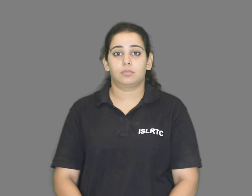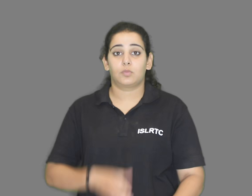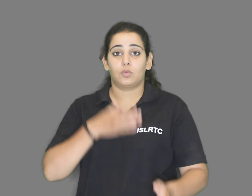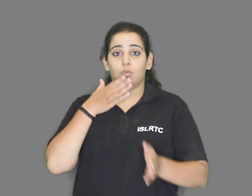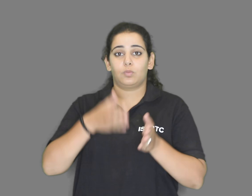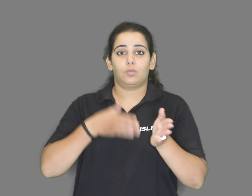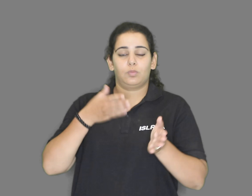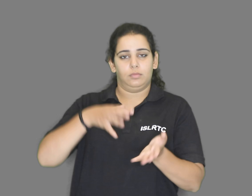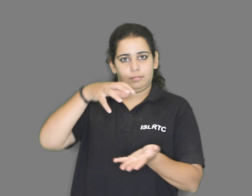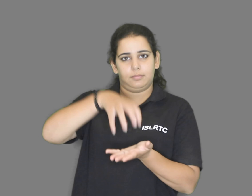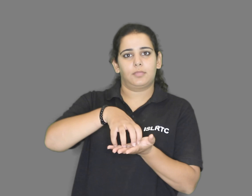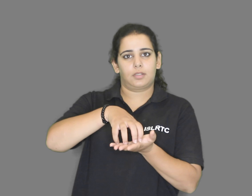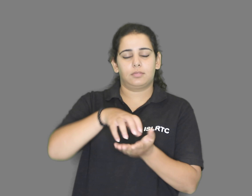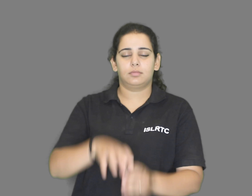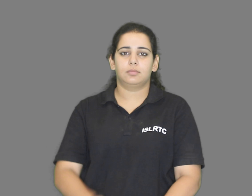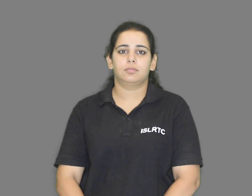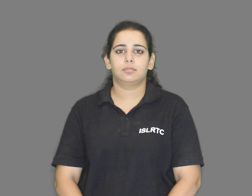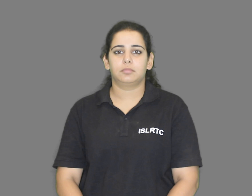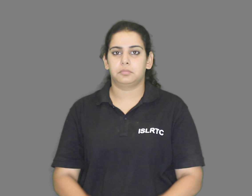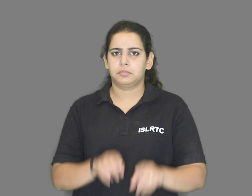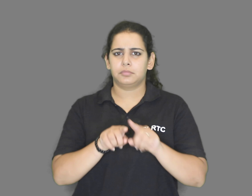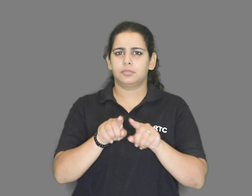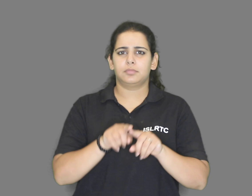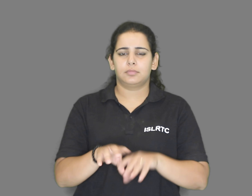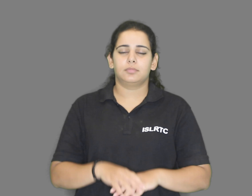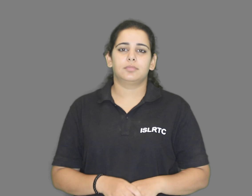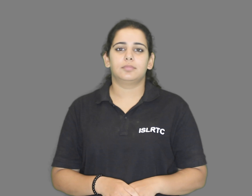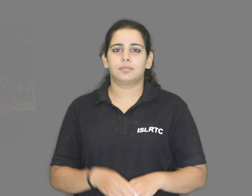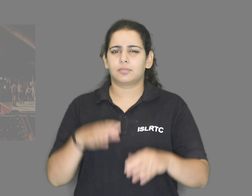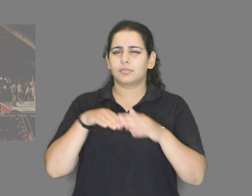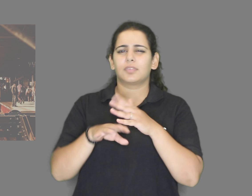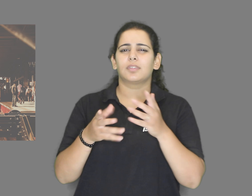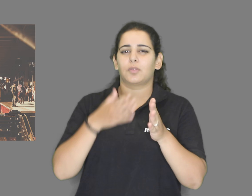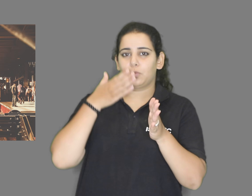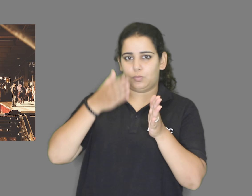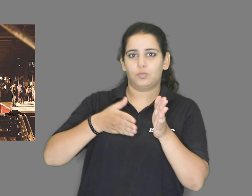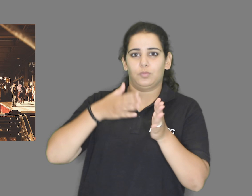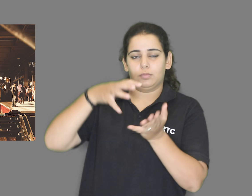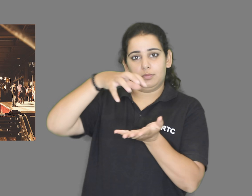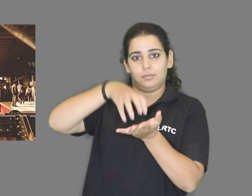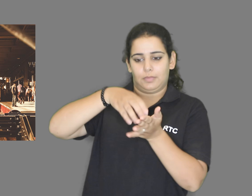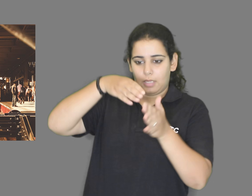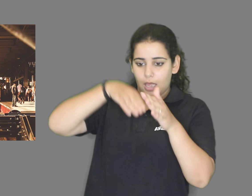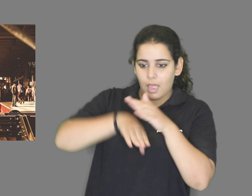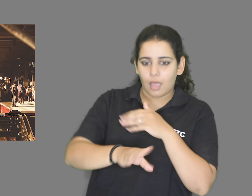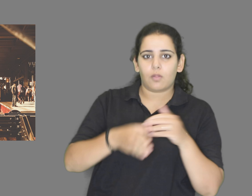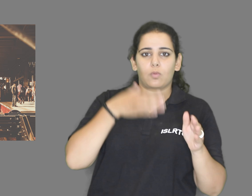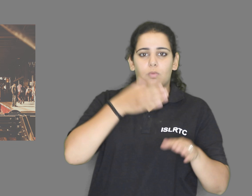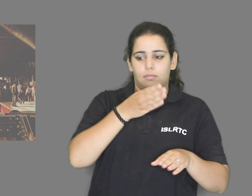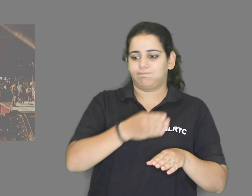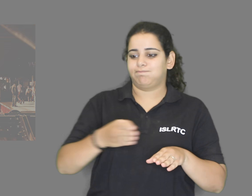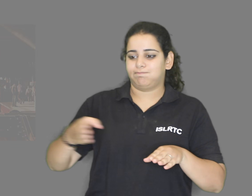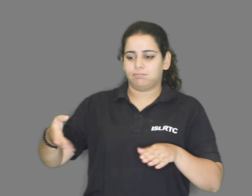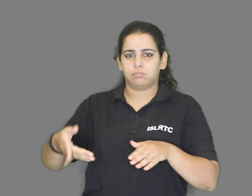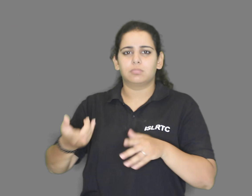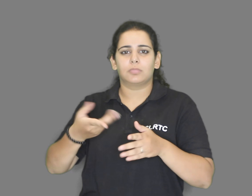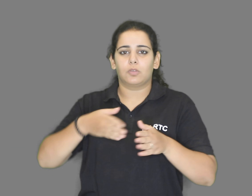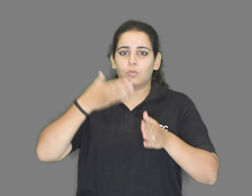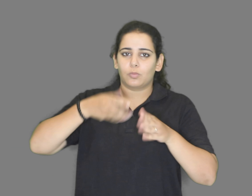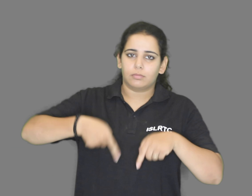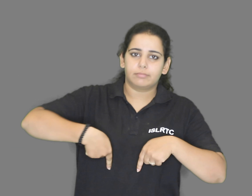Railway station Terminal where trains load or unload passengers or goods